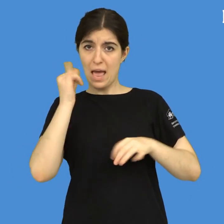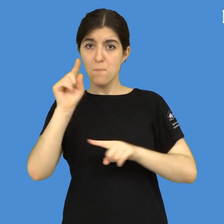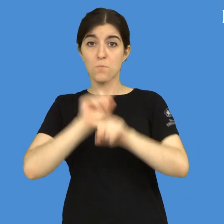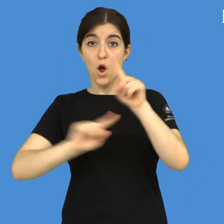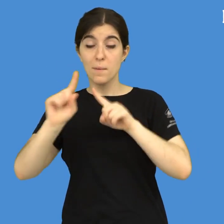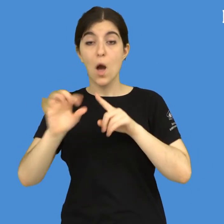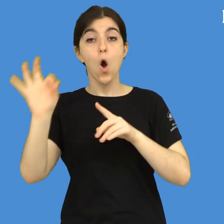problema